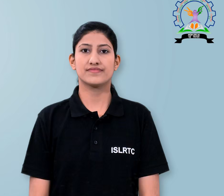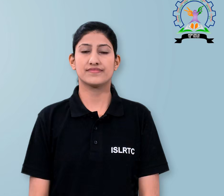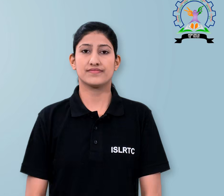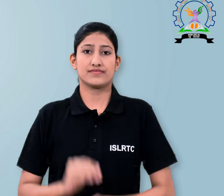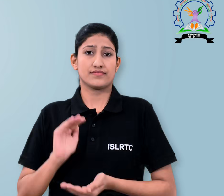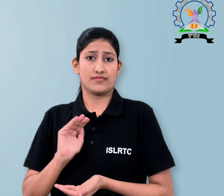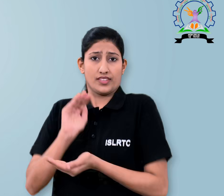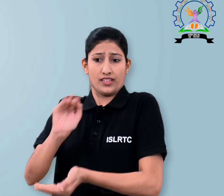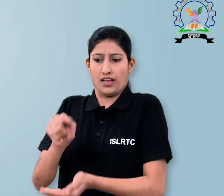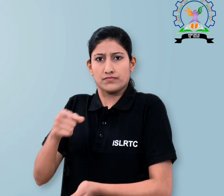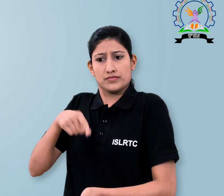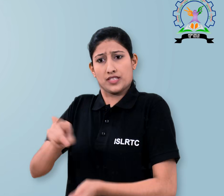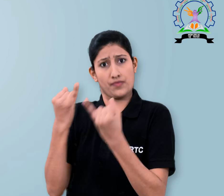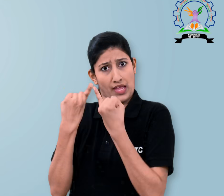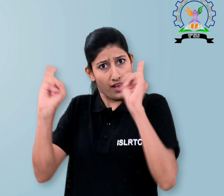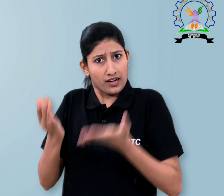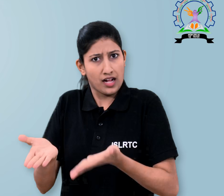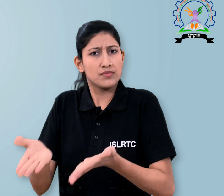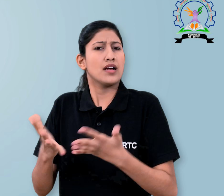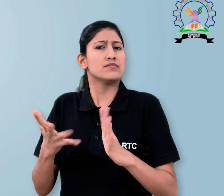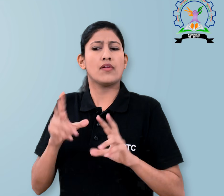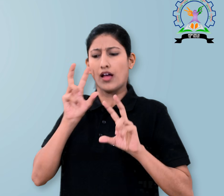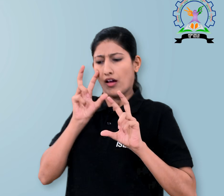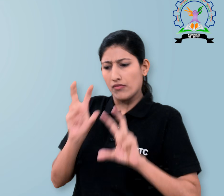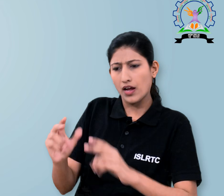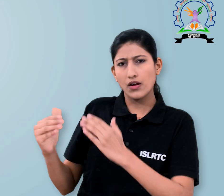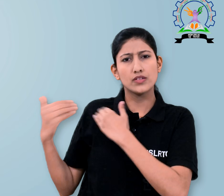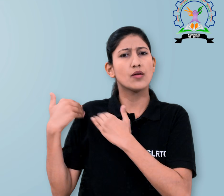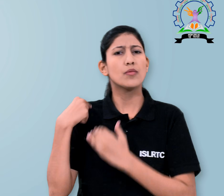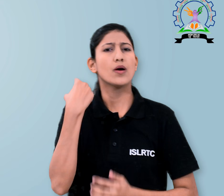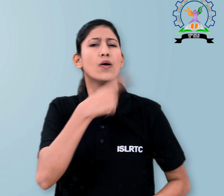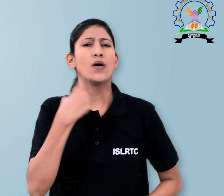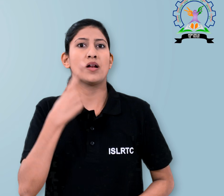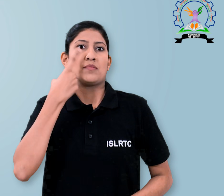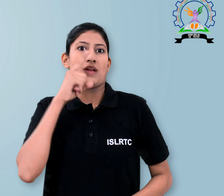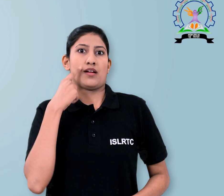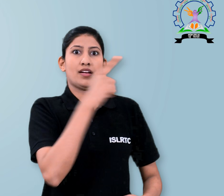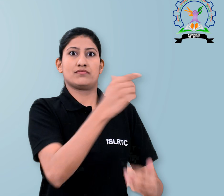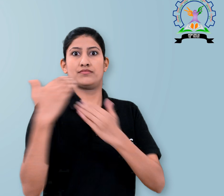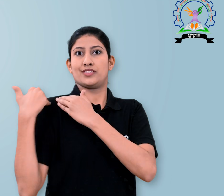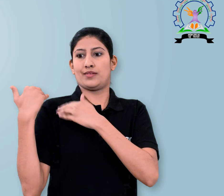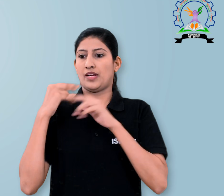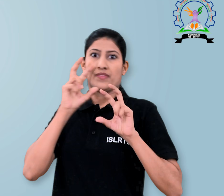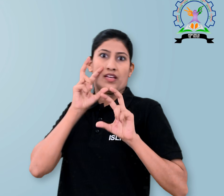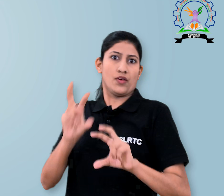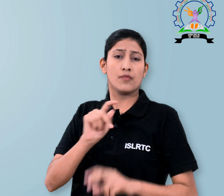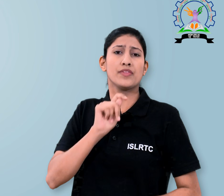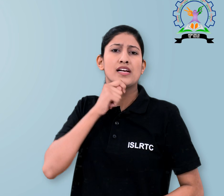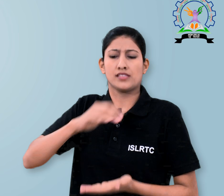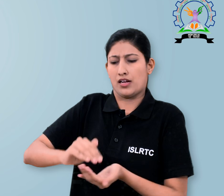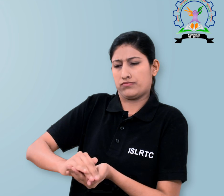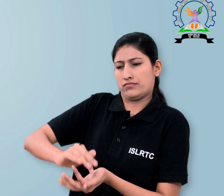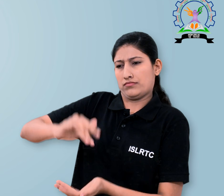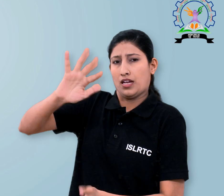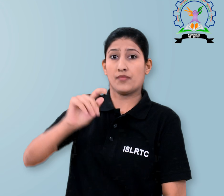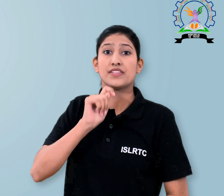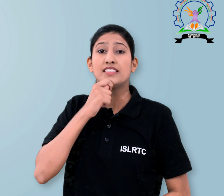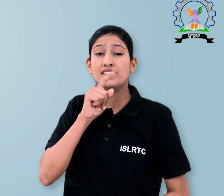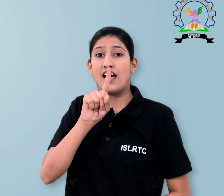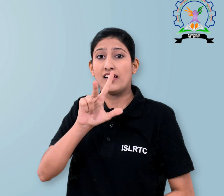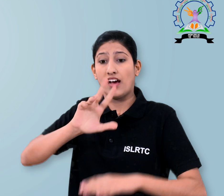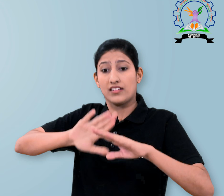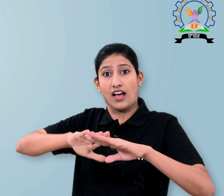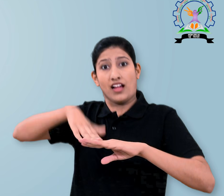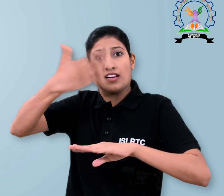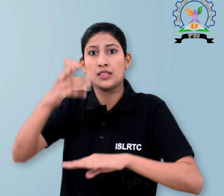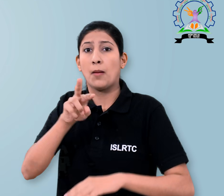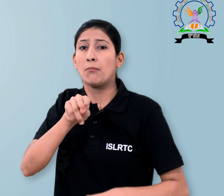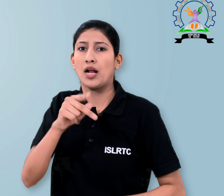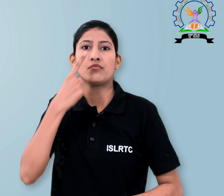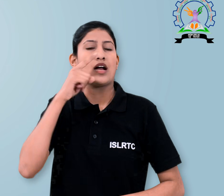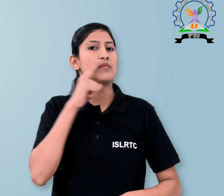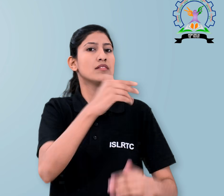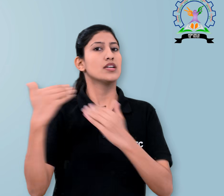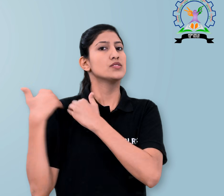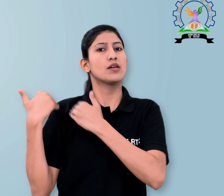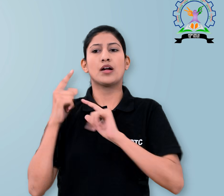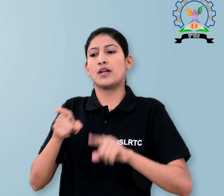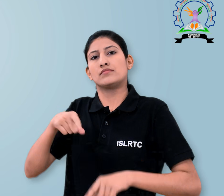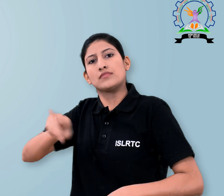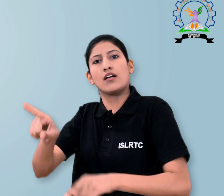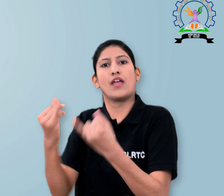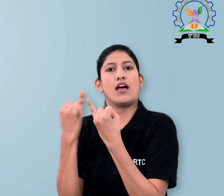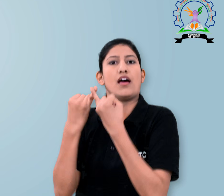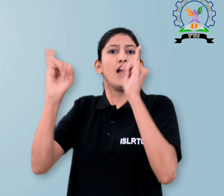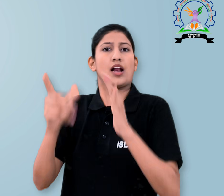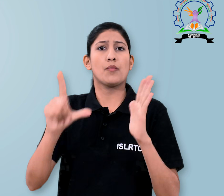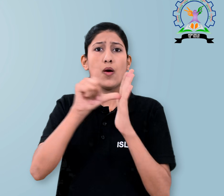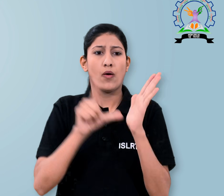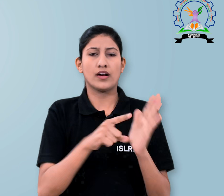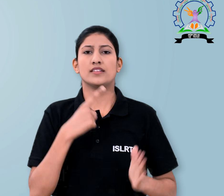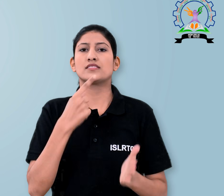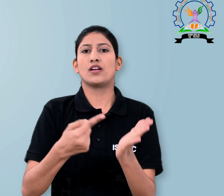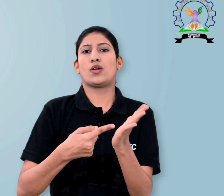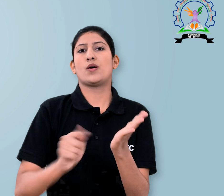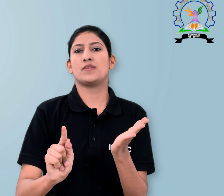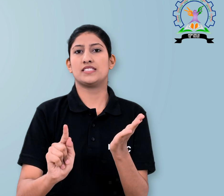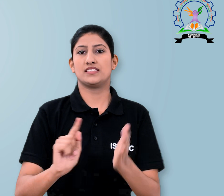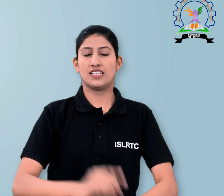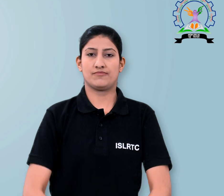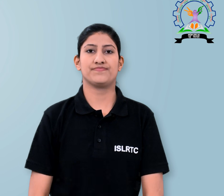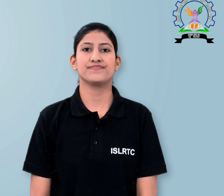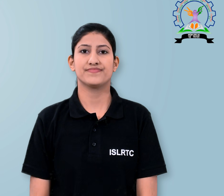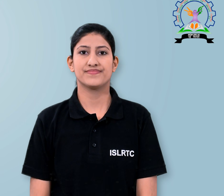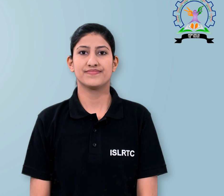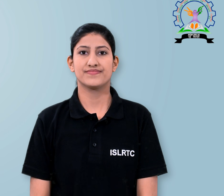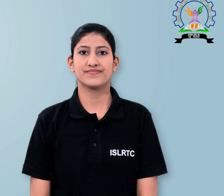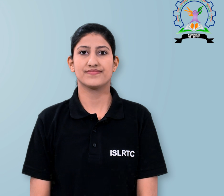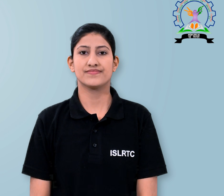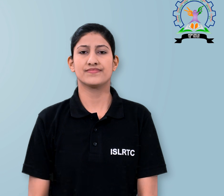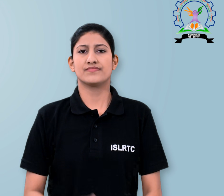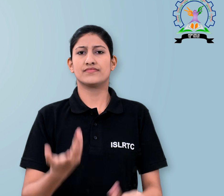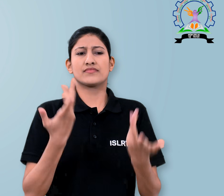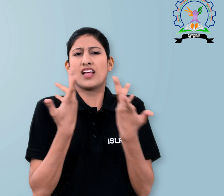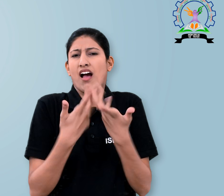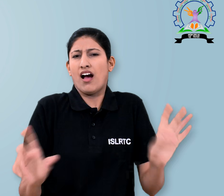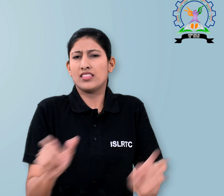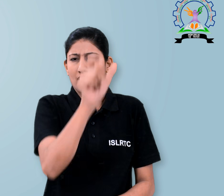Emancipation